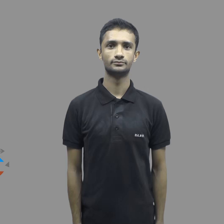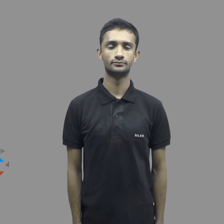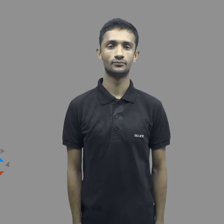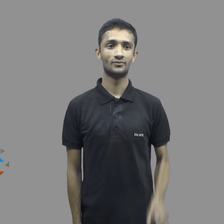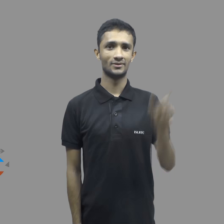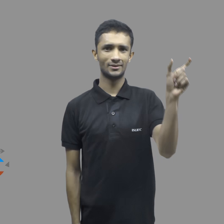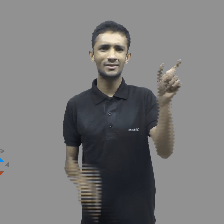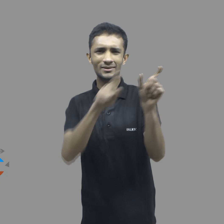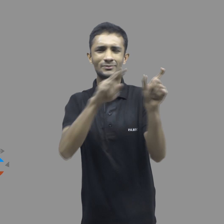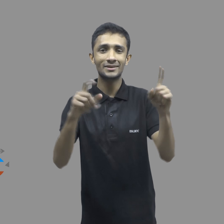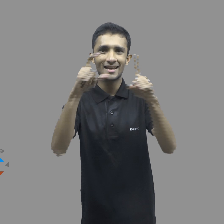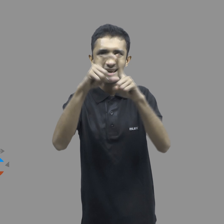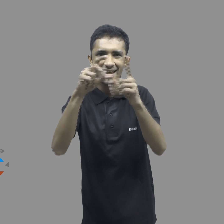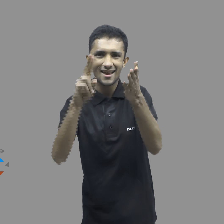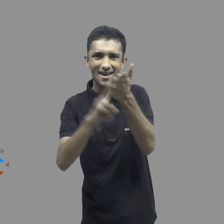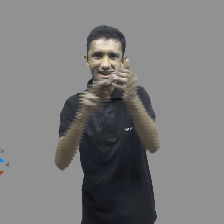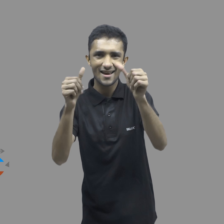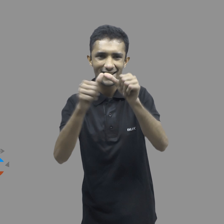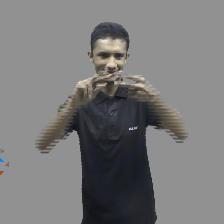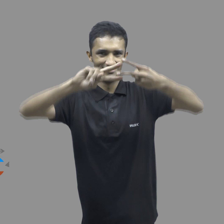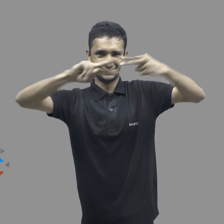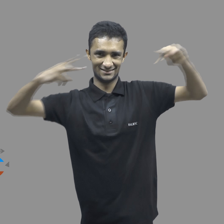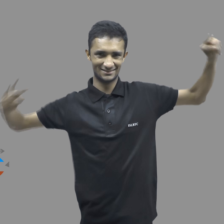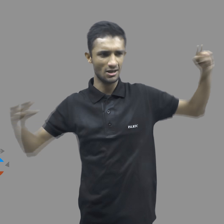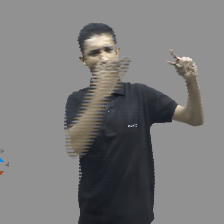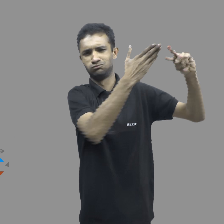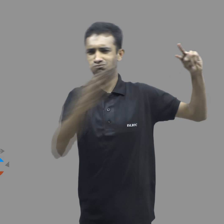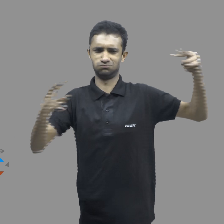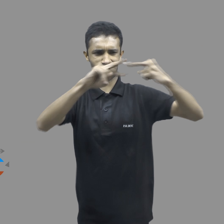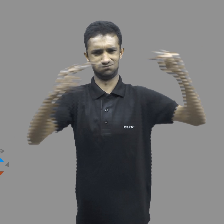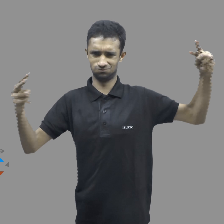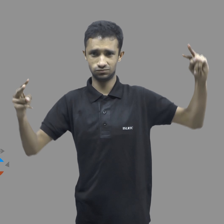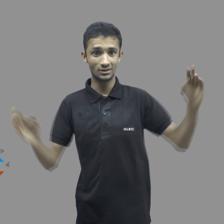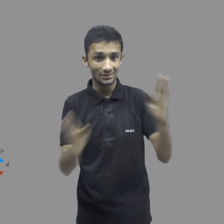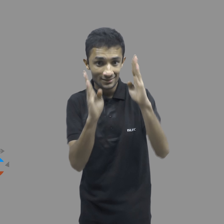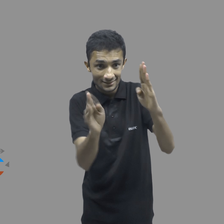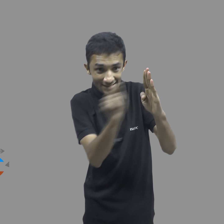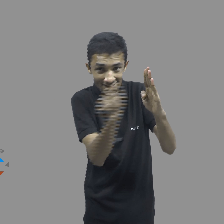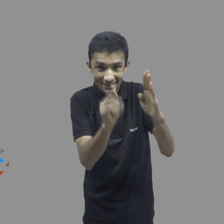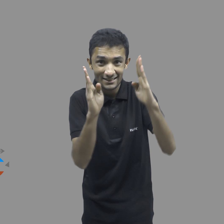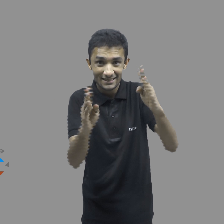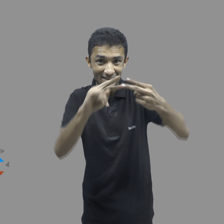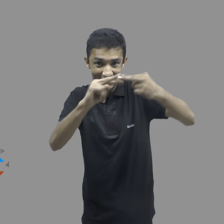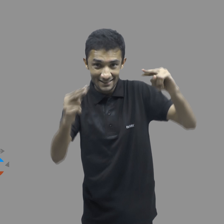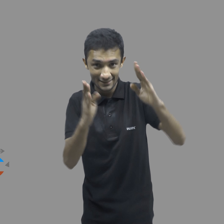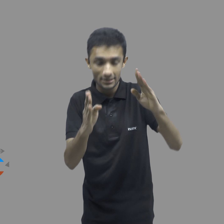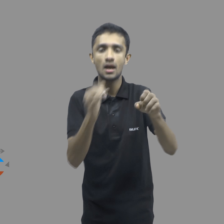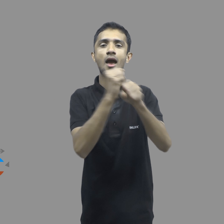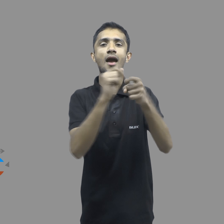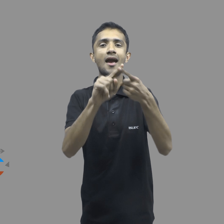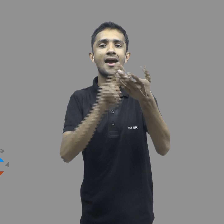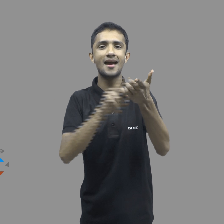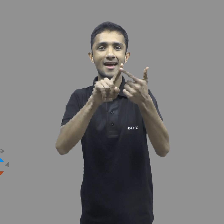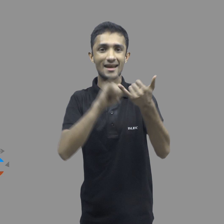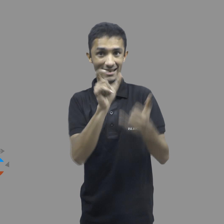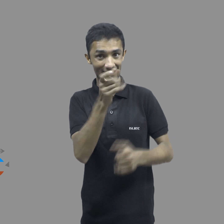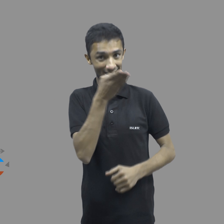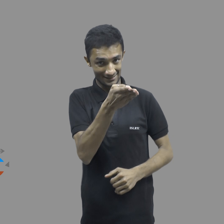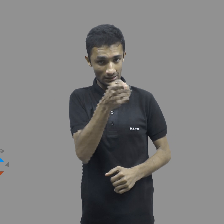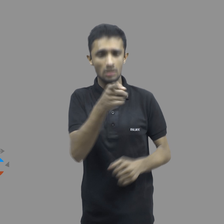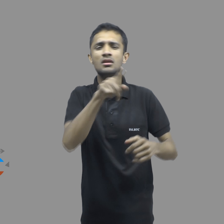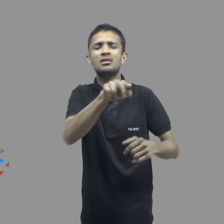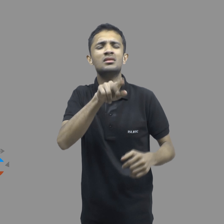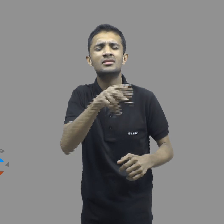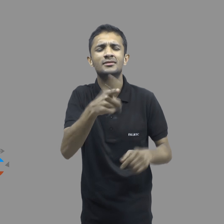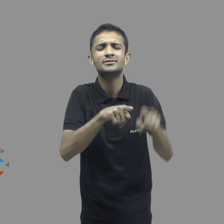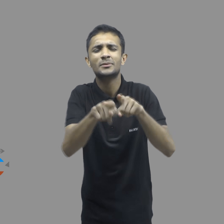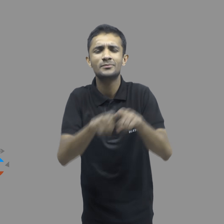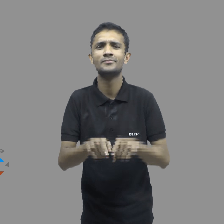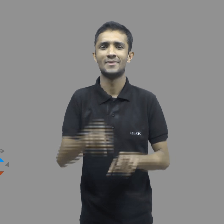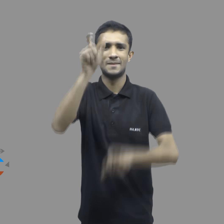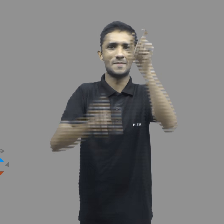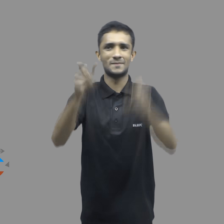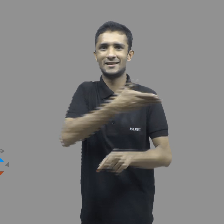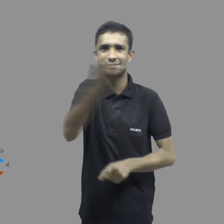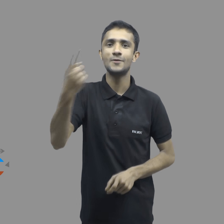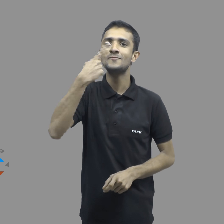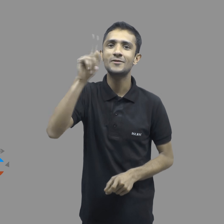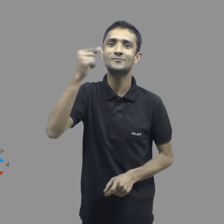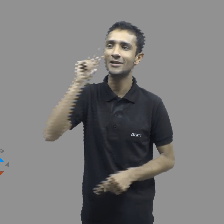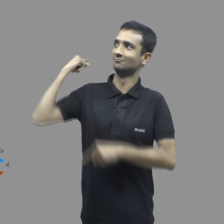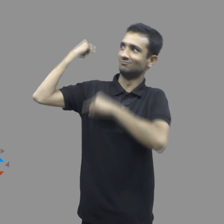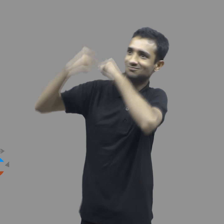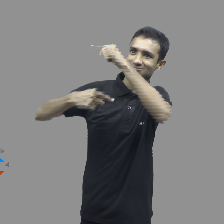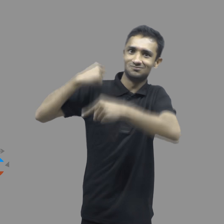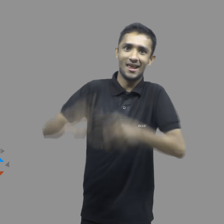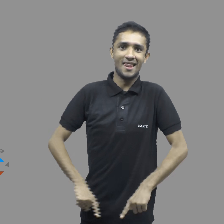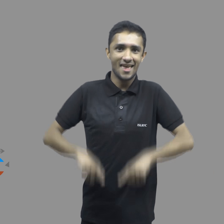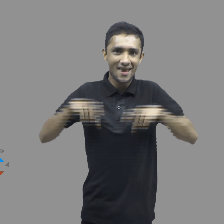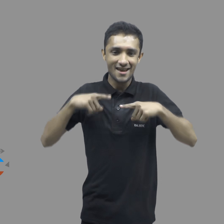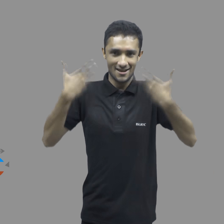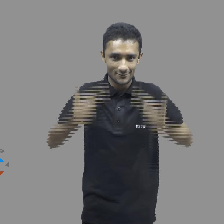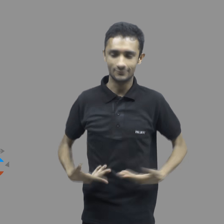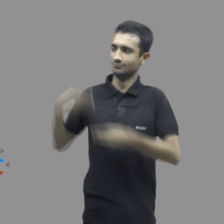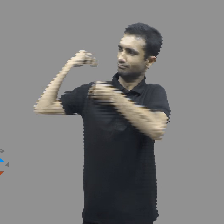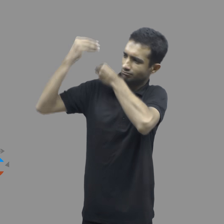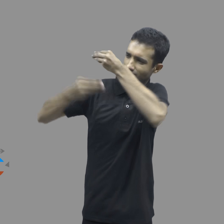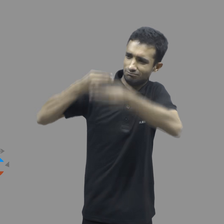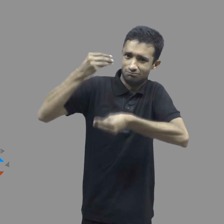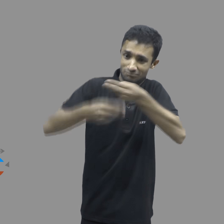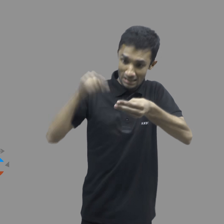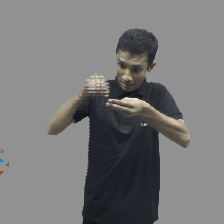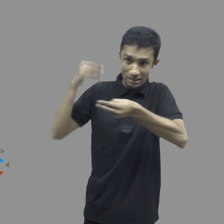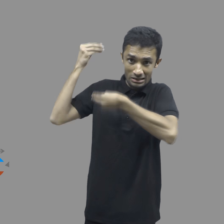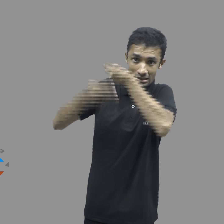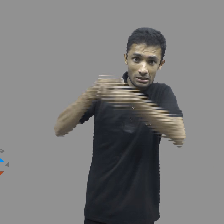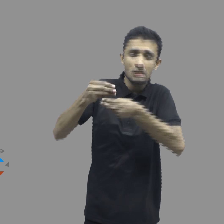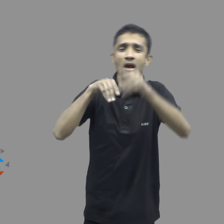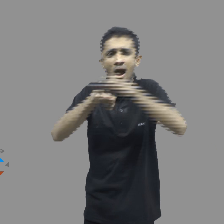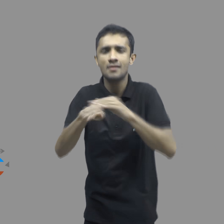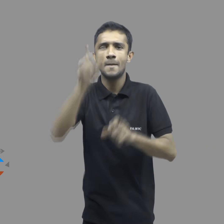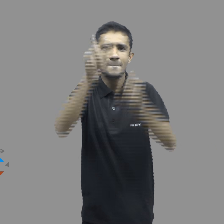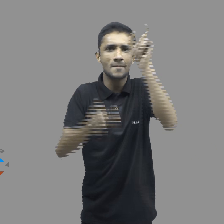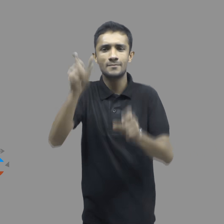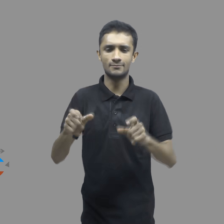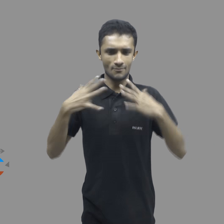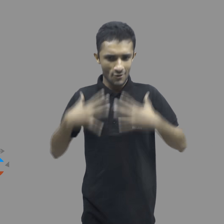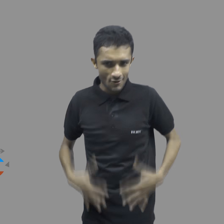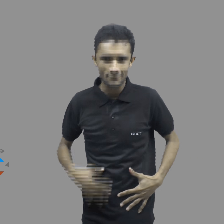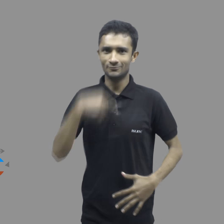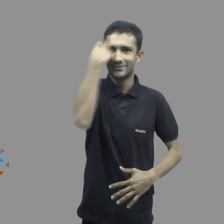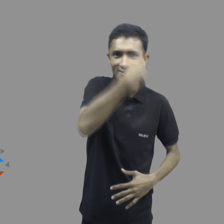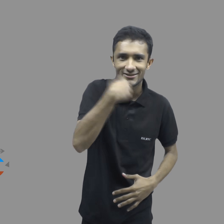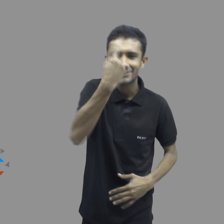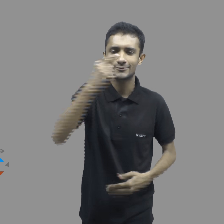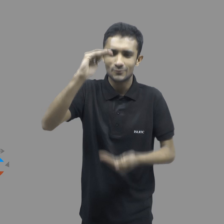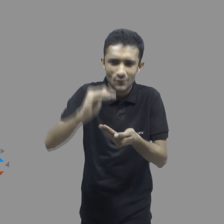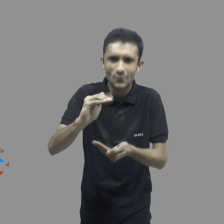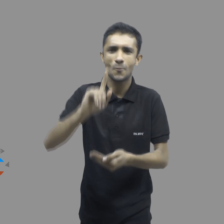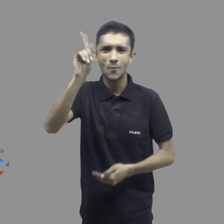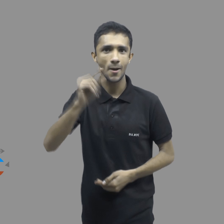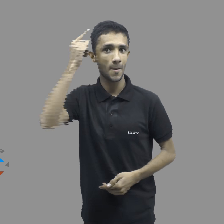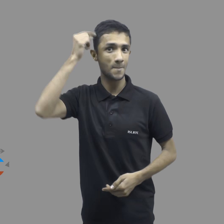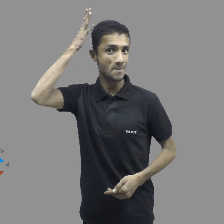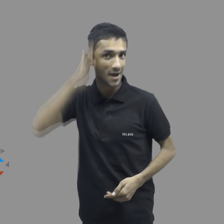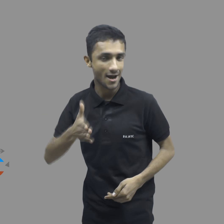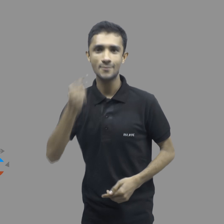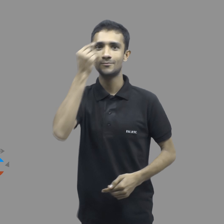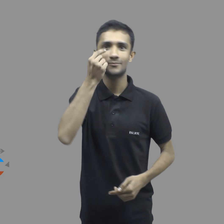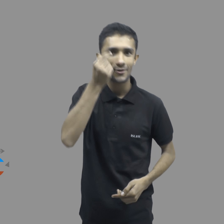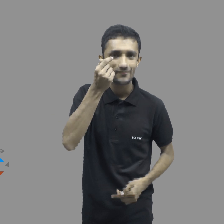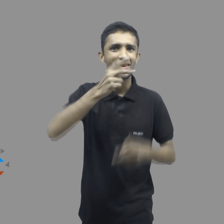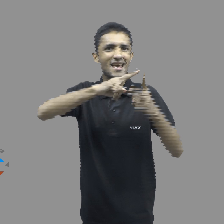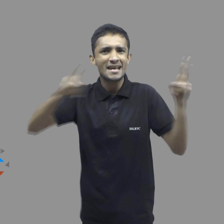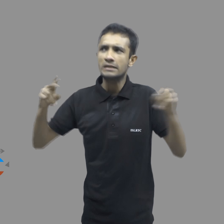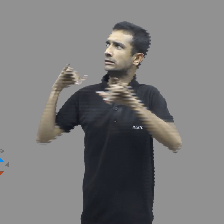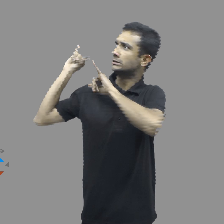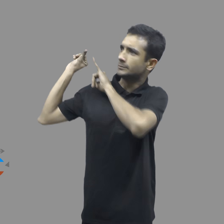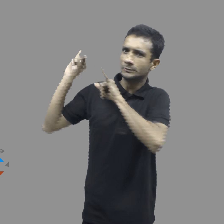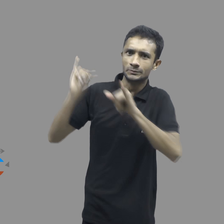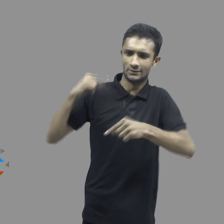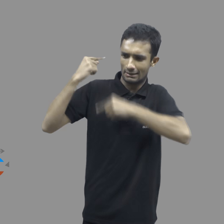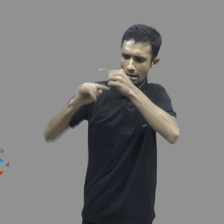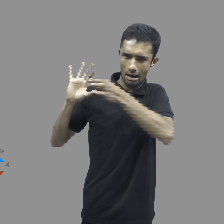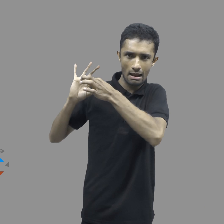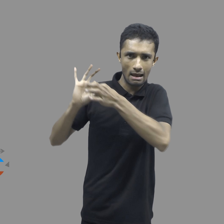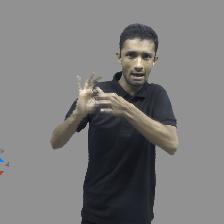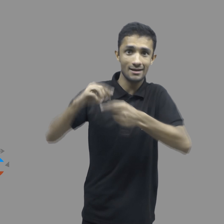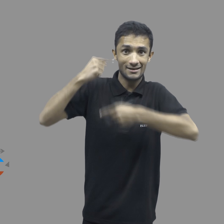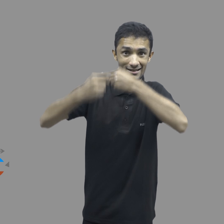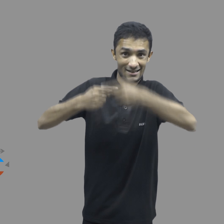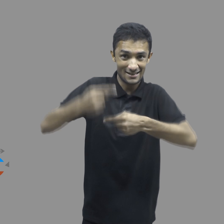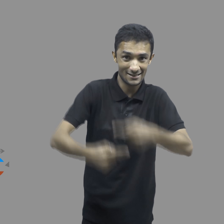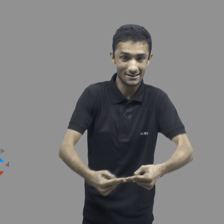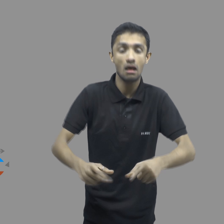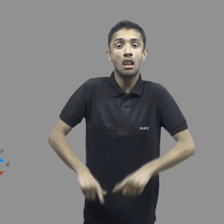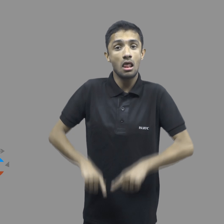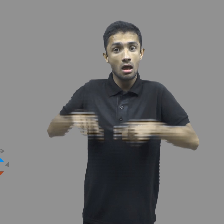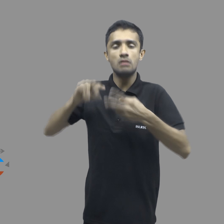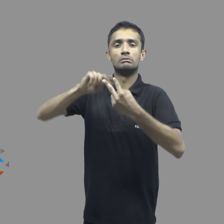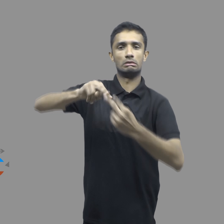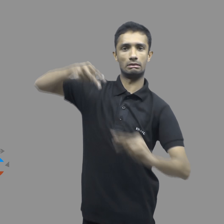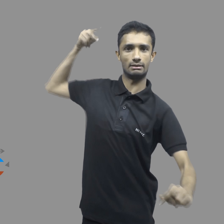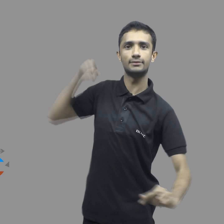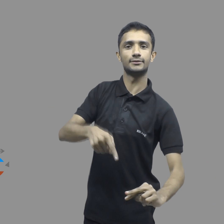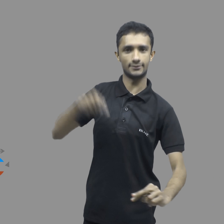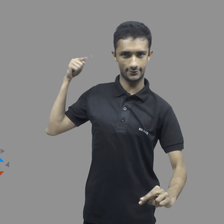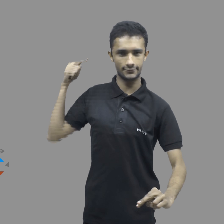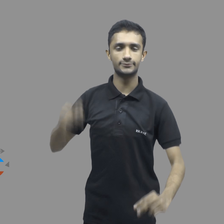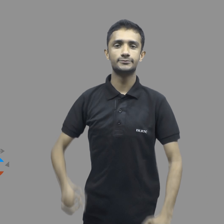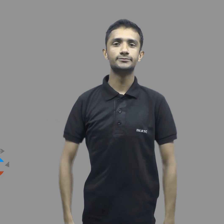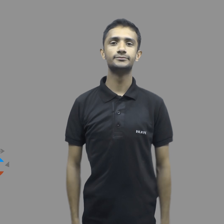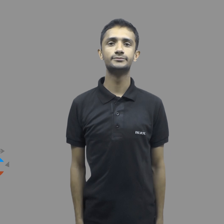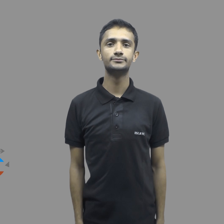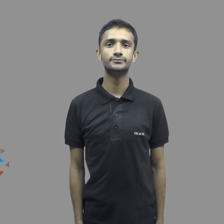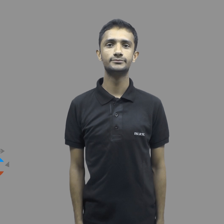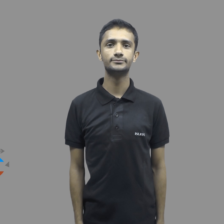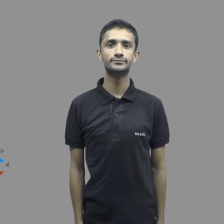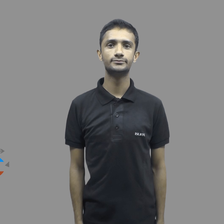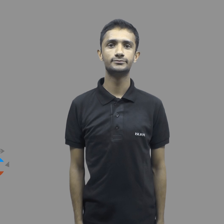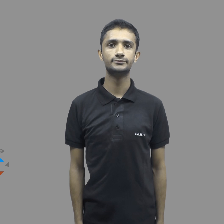DNA and Genes